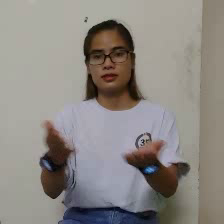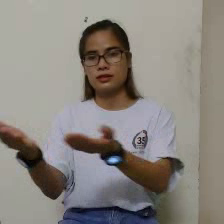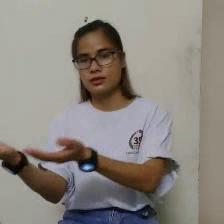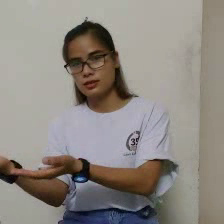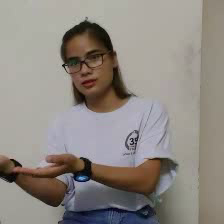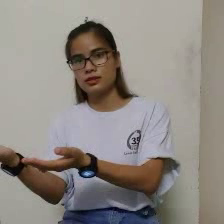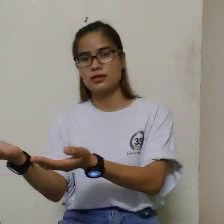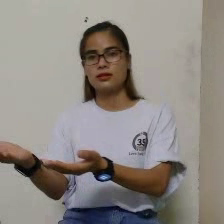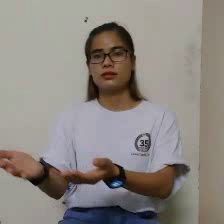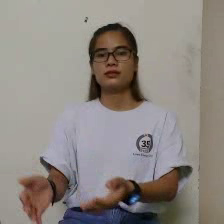Vâng lời